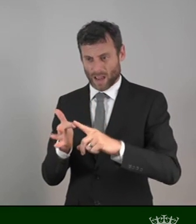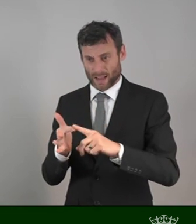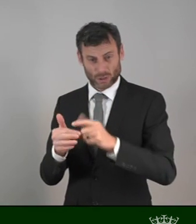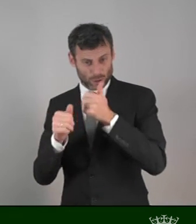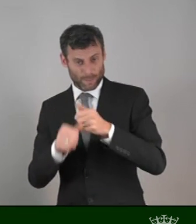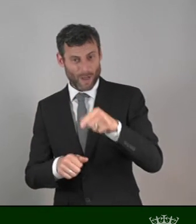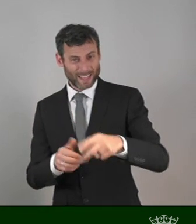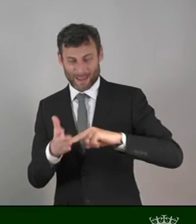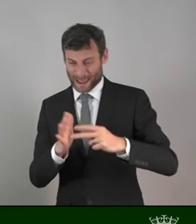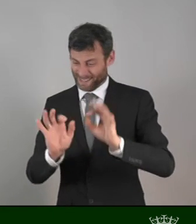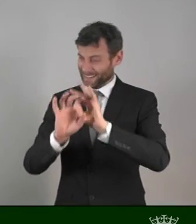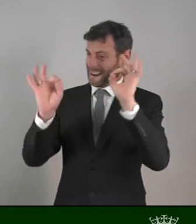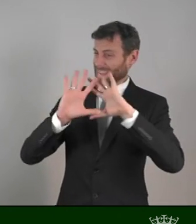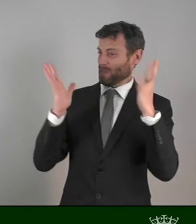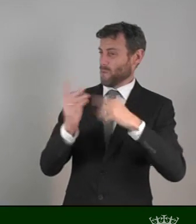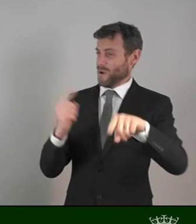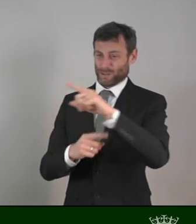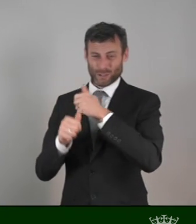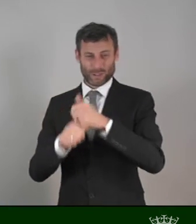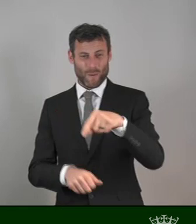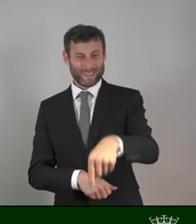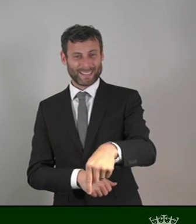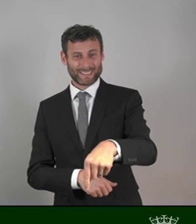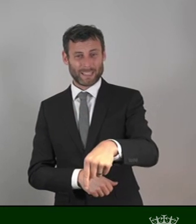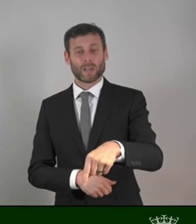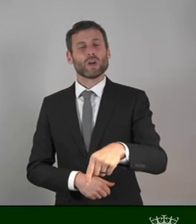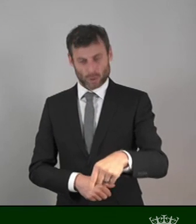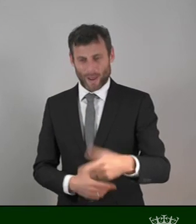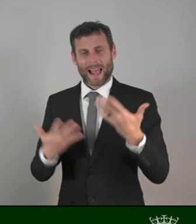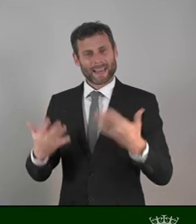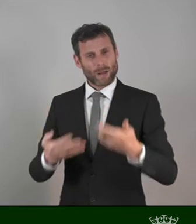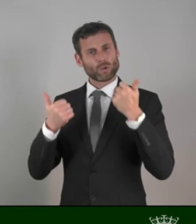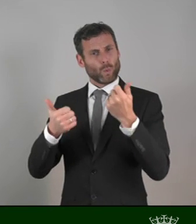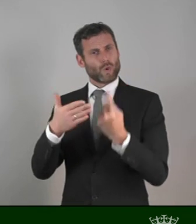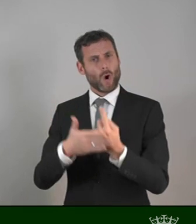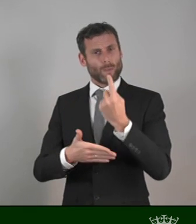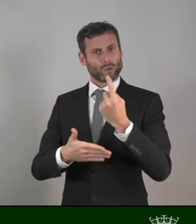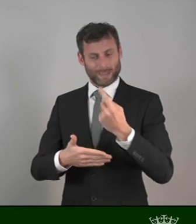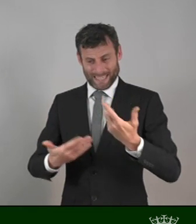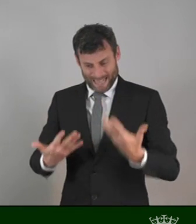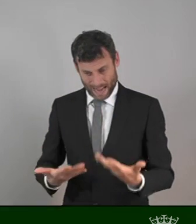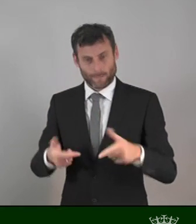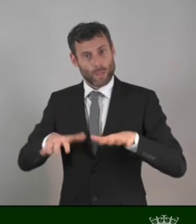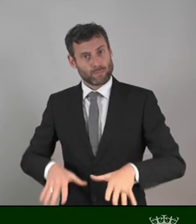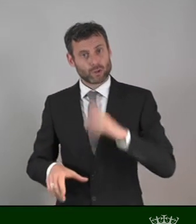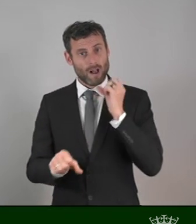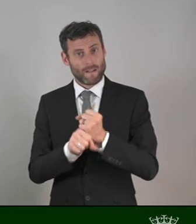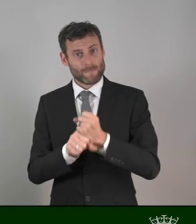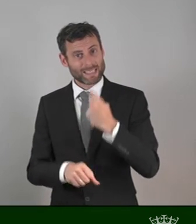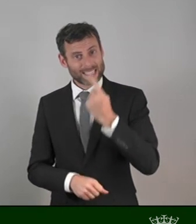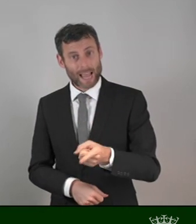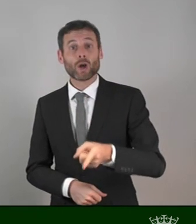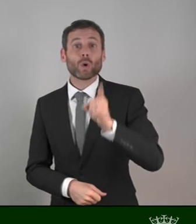Perhaps this would be a good opportunity for the British Government to say frankly and candidly to the US that, on this, it is wrong.